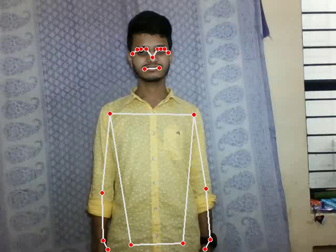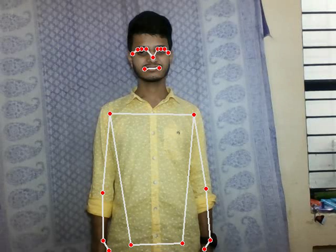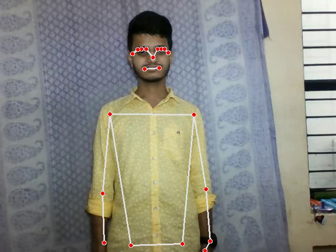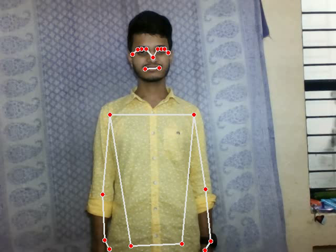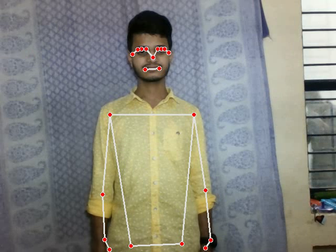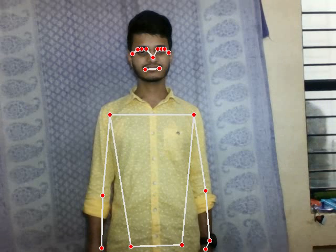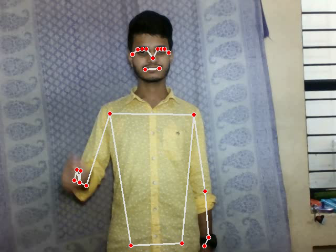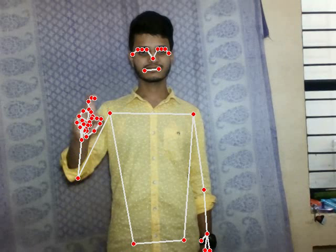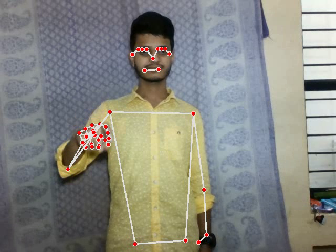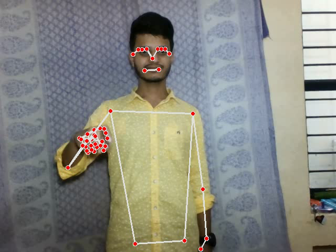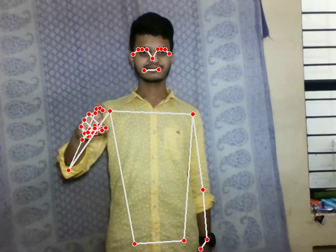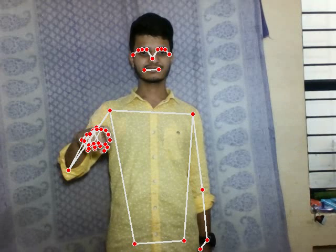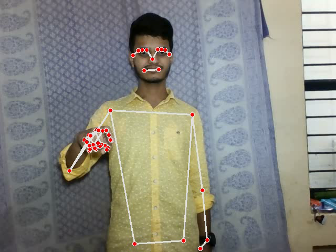need